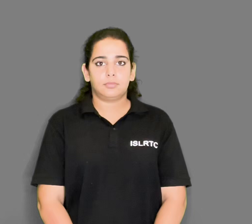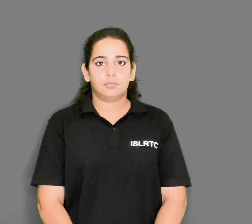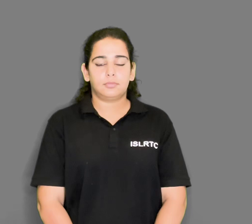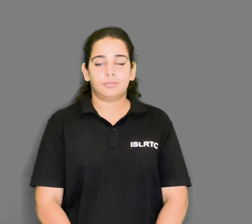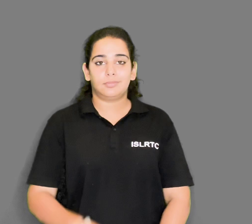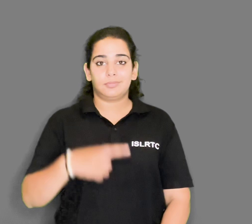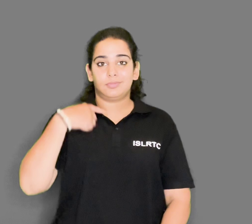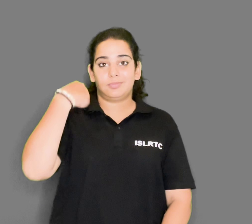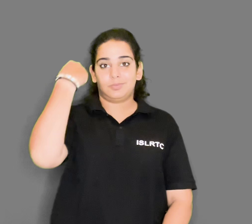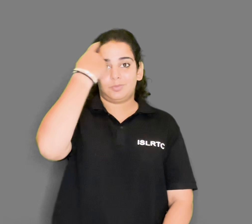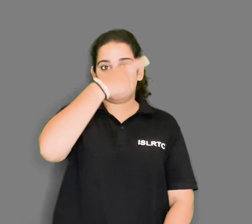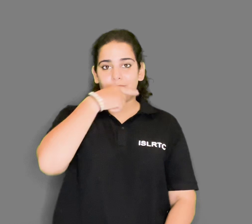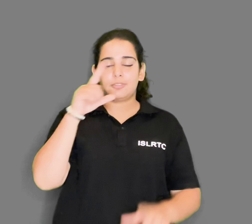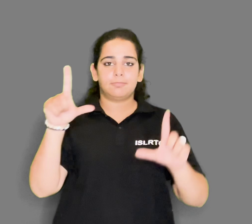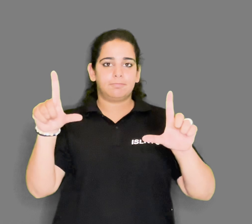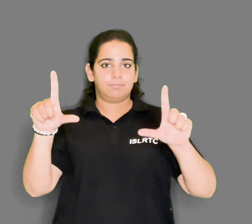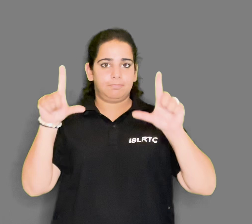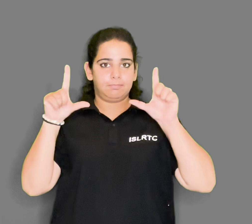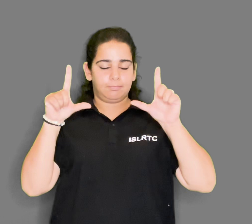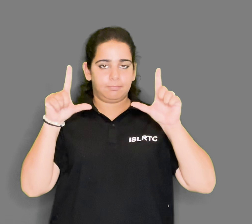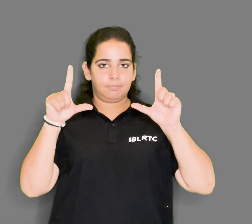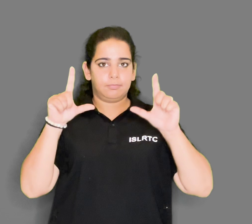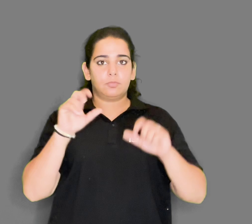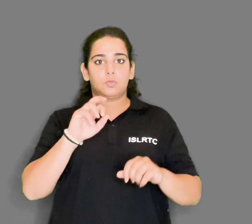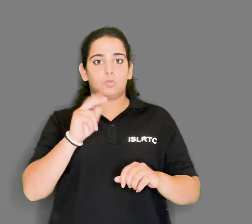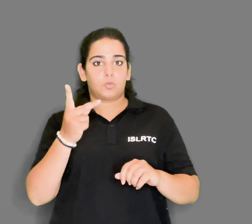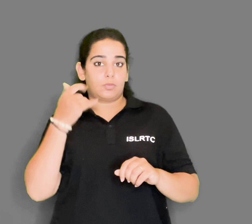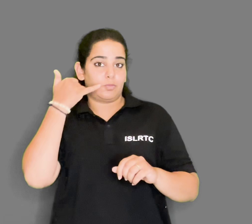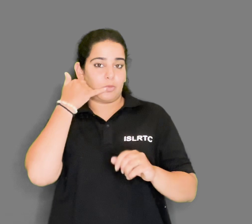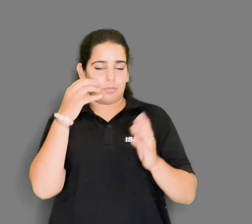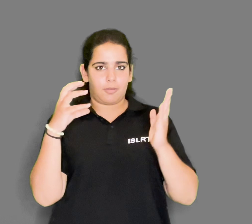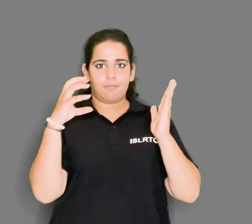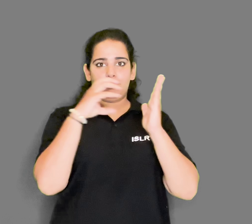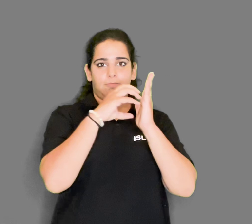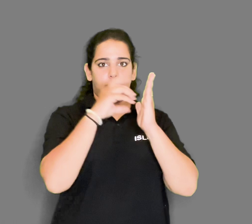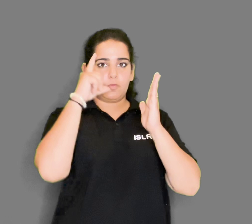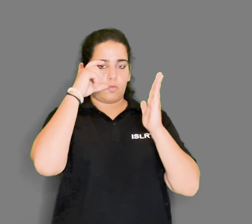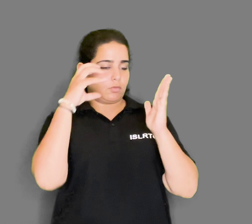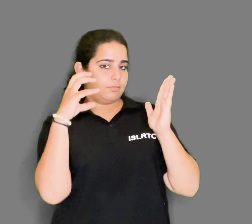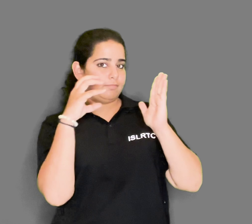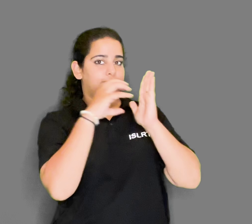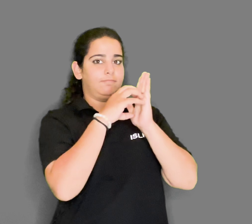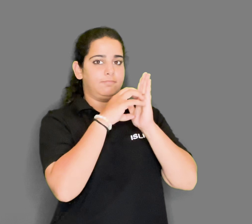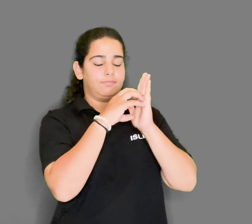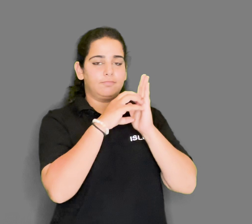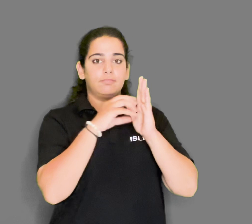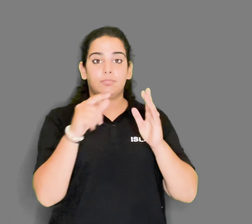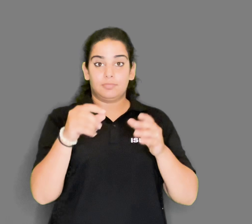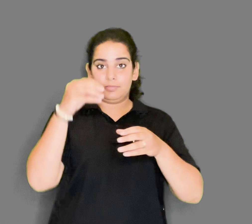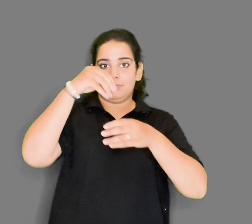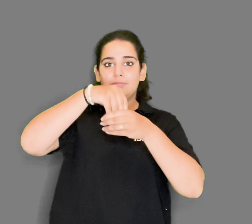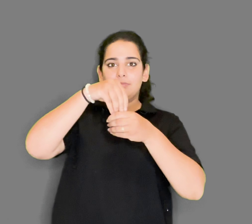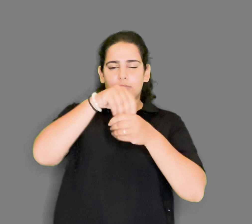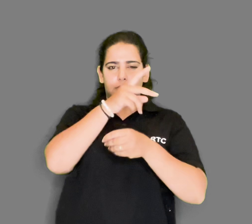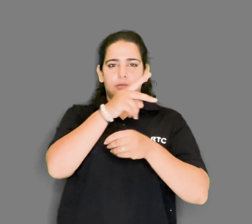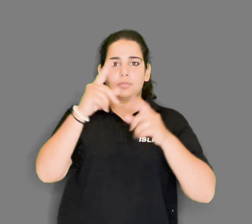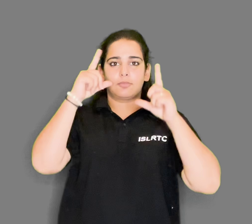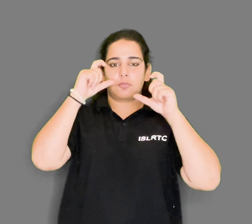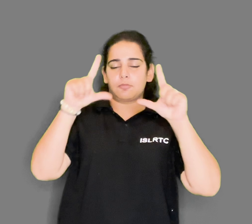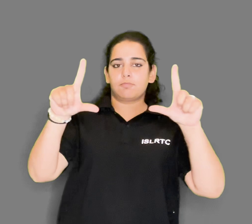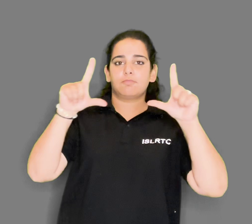Profile especially a person's face as seen from one side